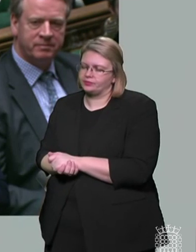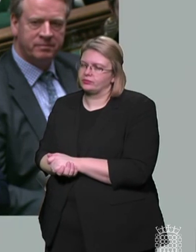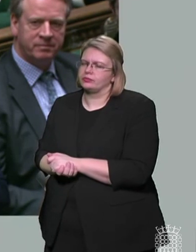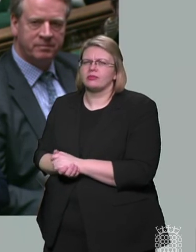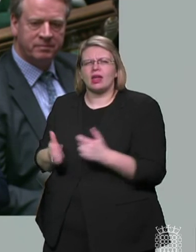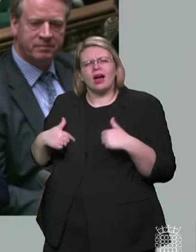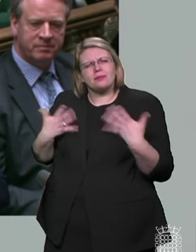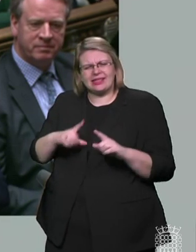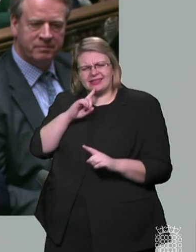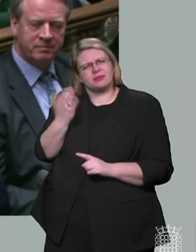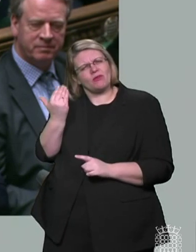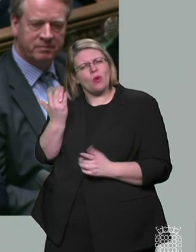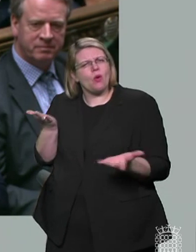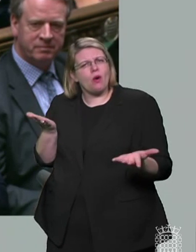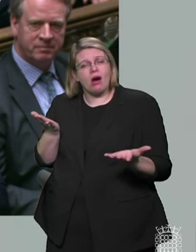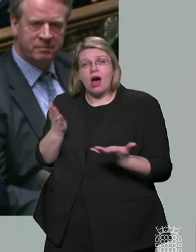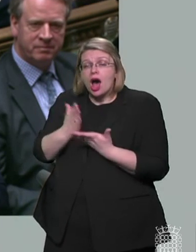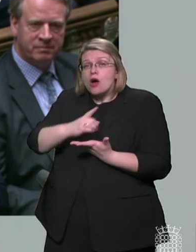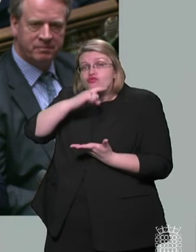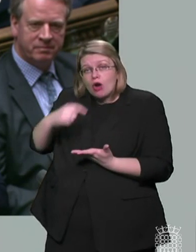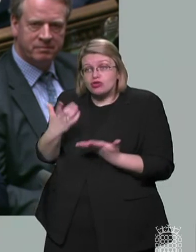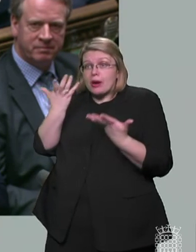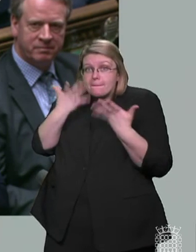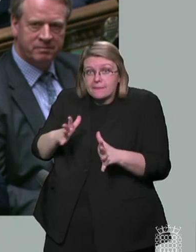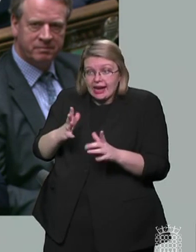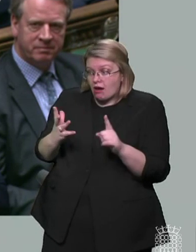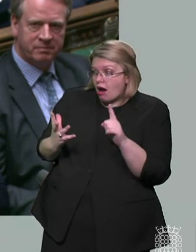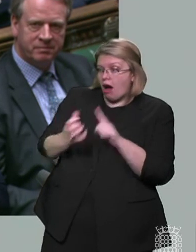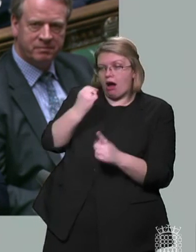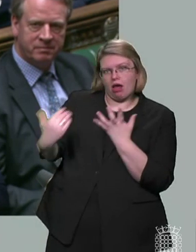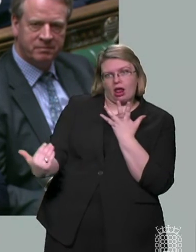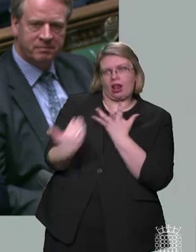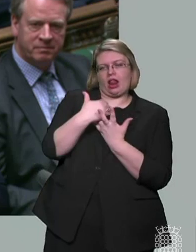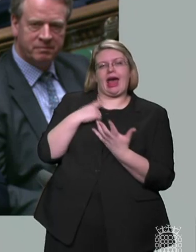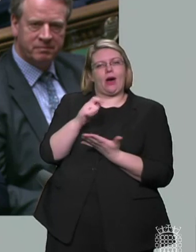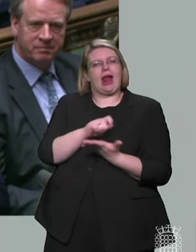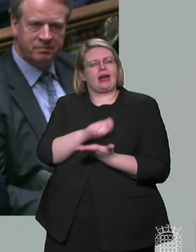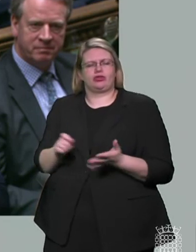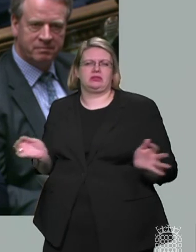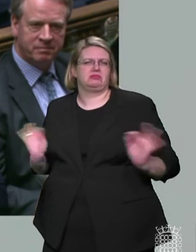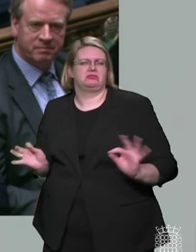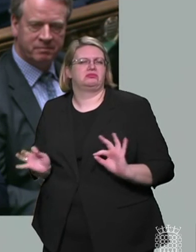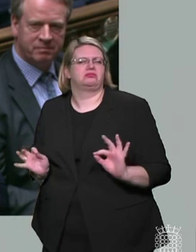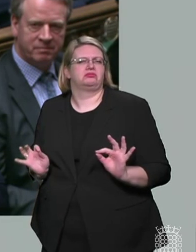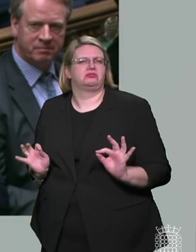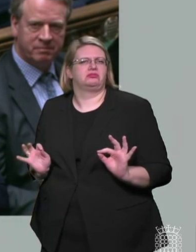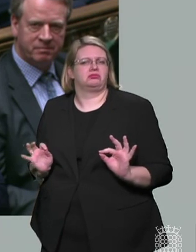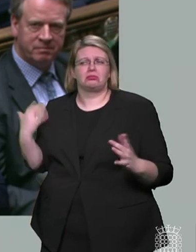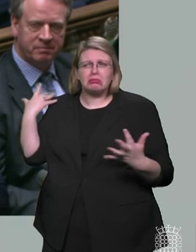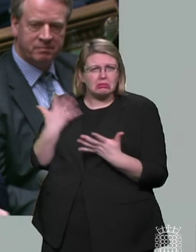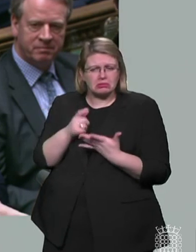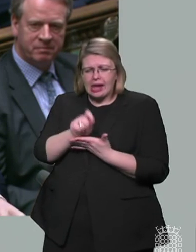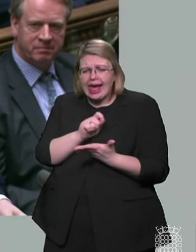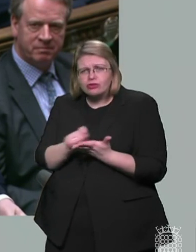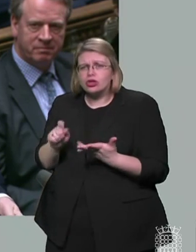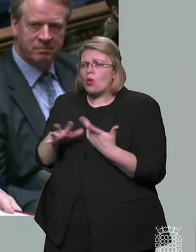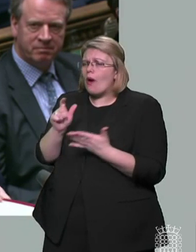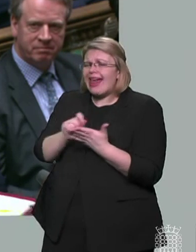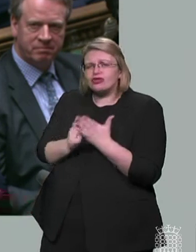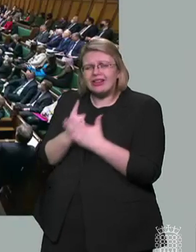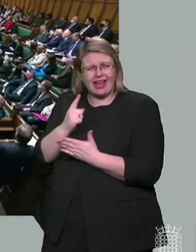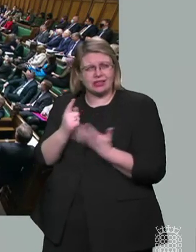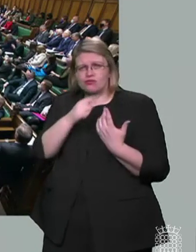I have seen absolutely no evidence of successful Russian interference in any electoral event.